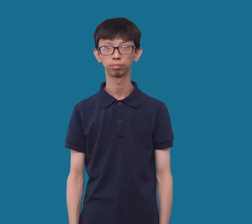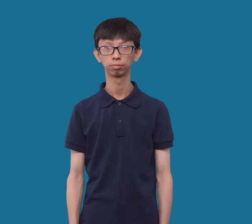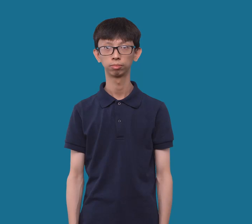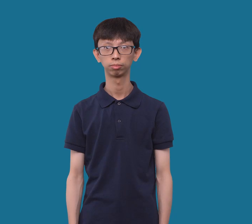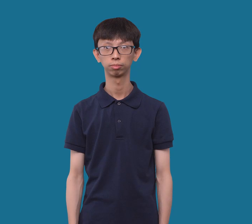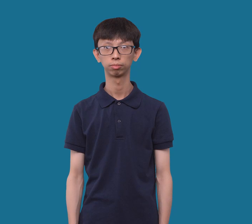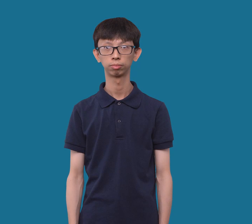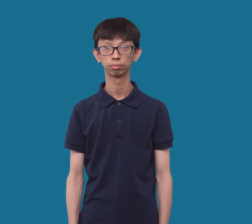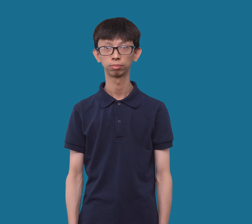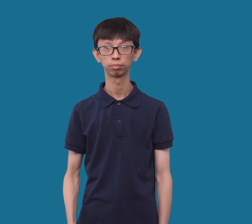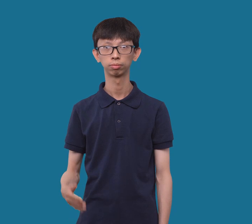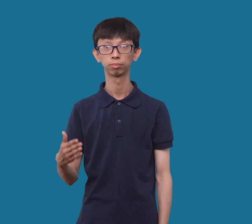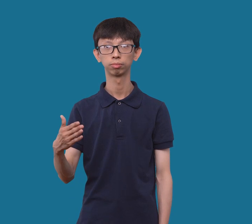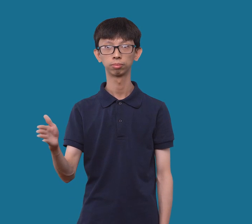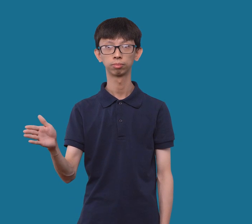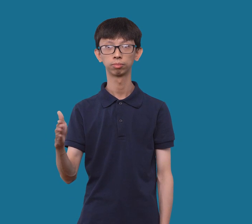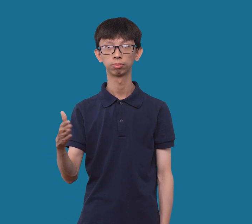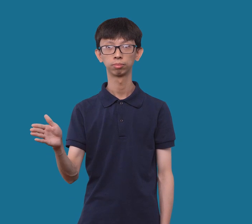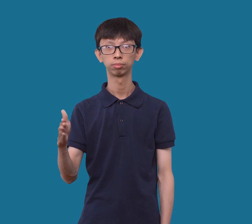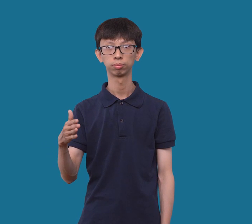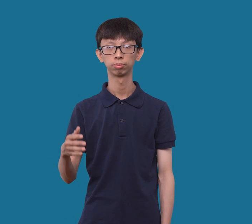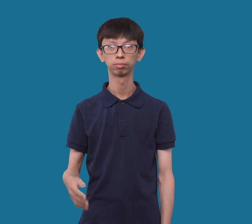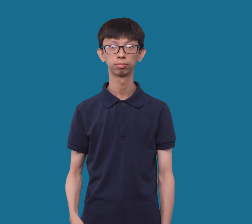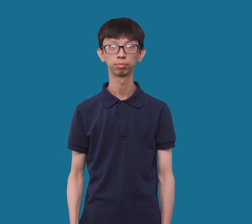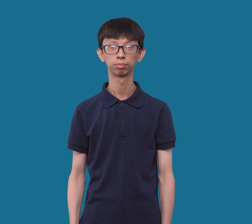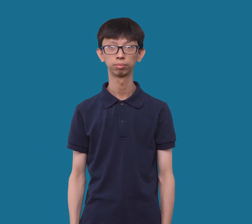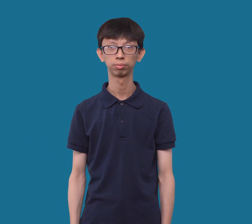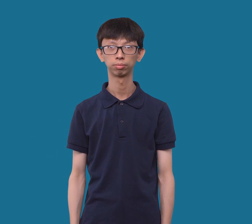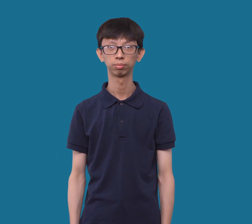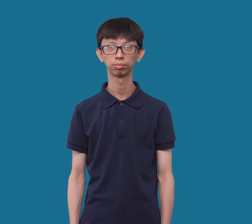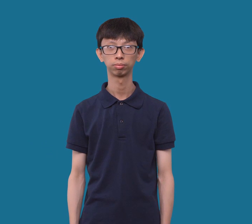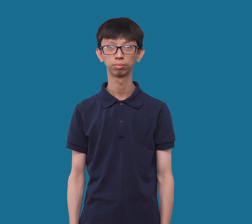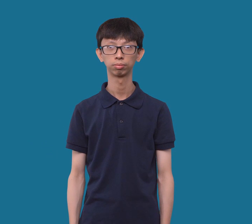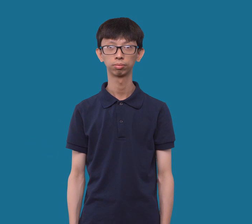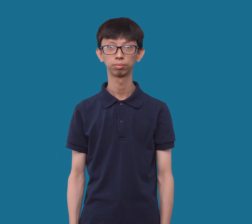bên phải